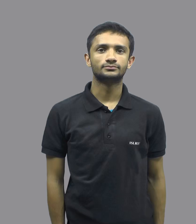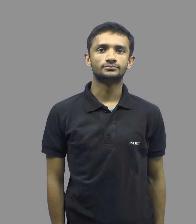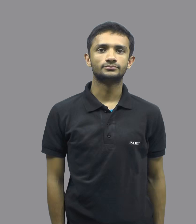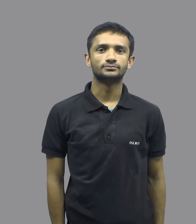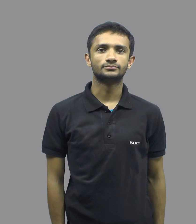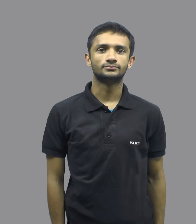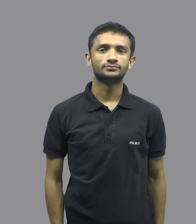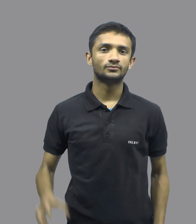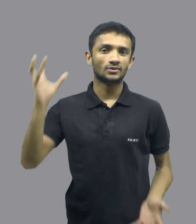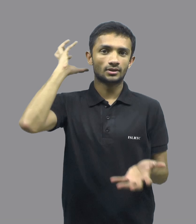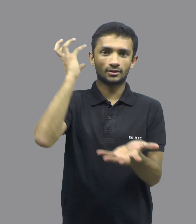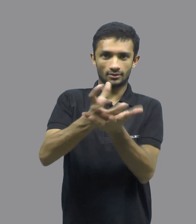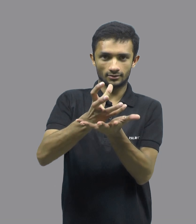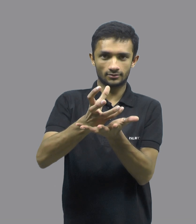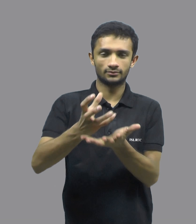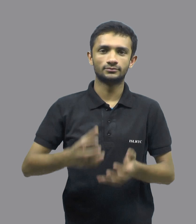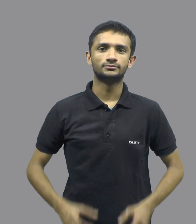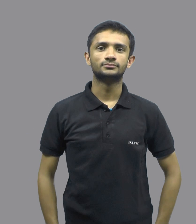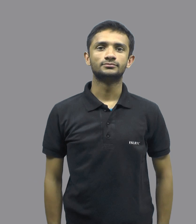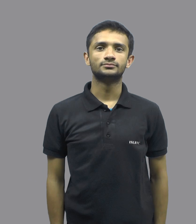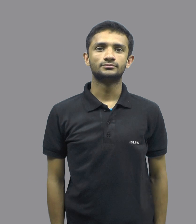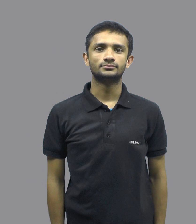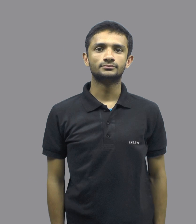Coconut